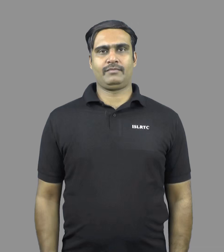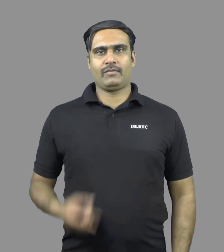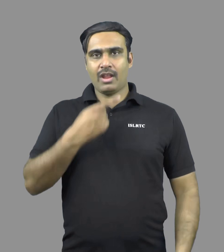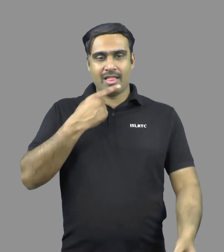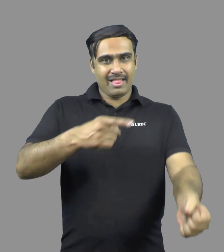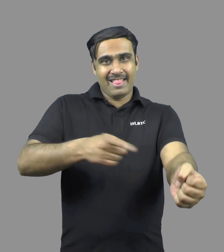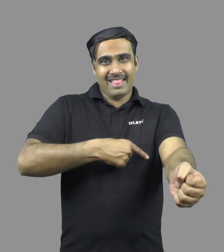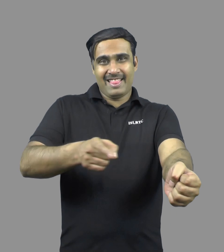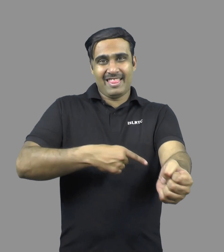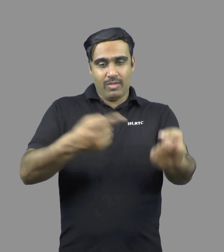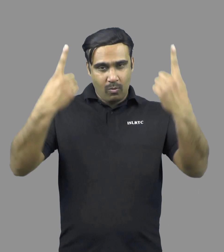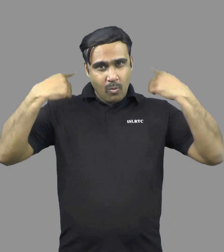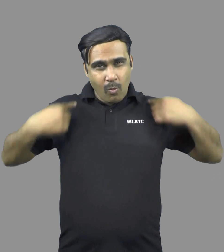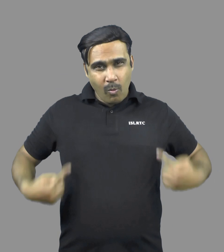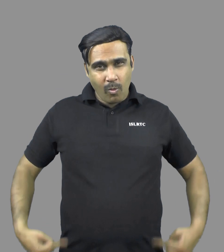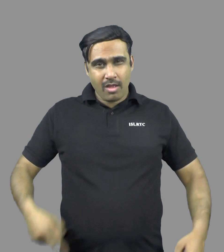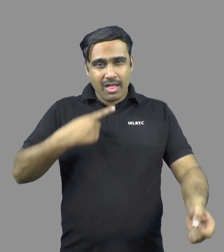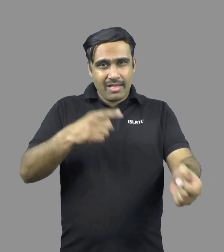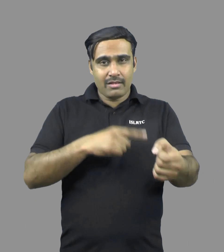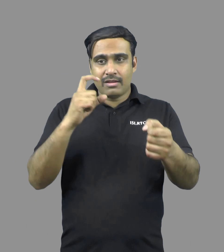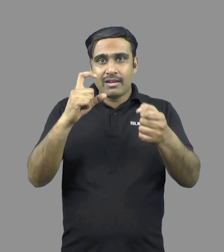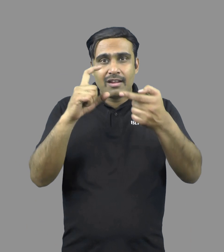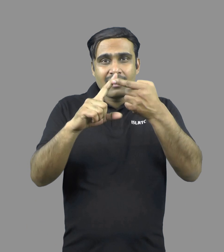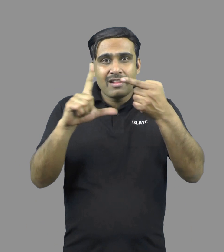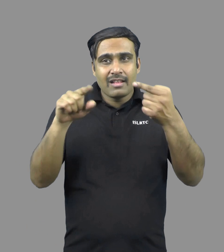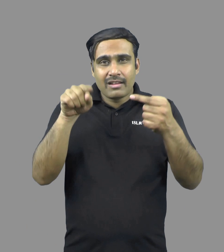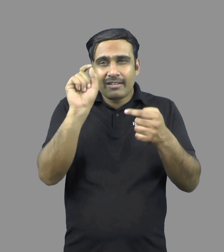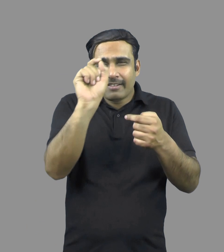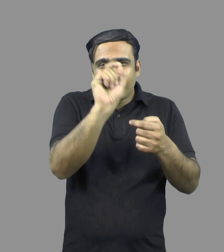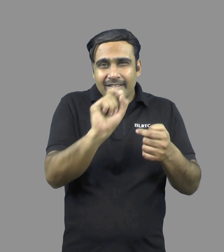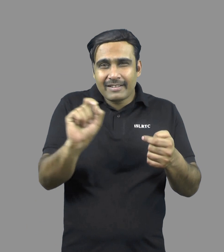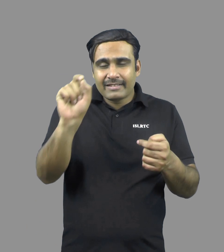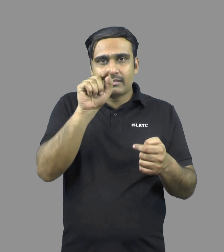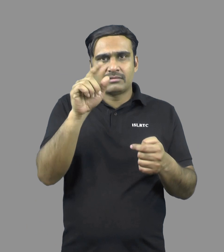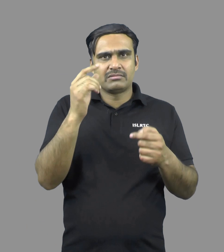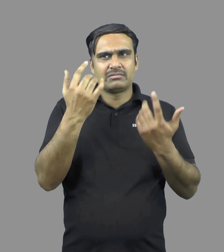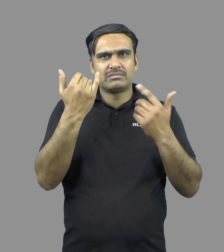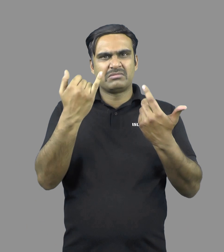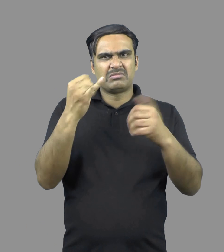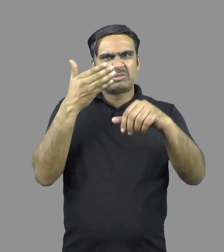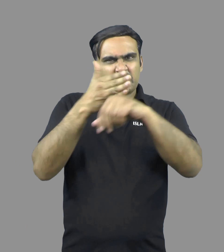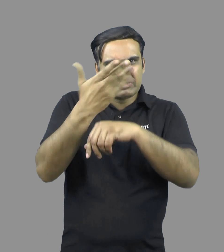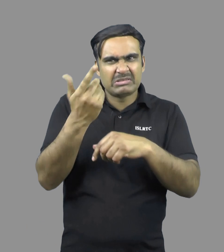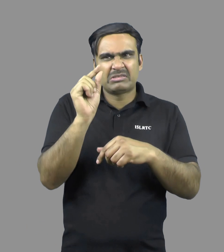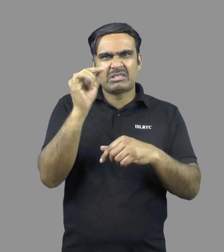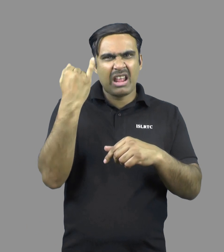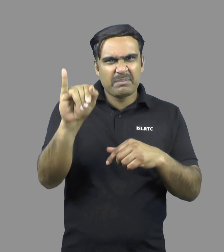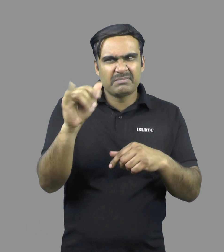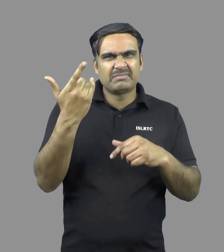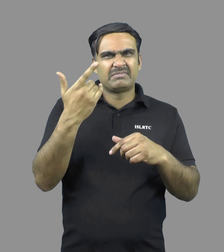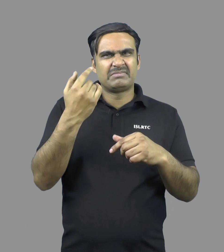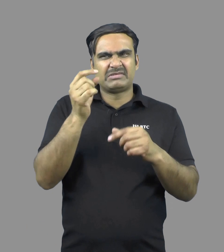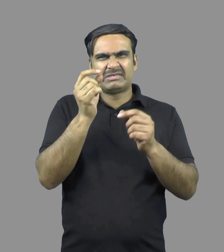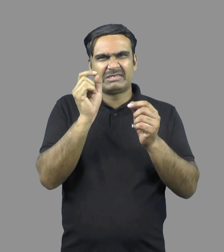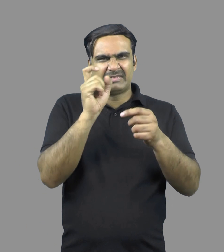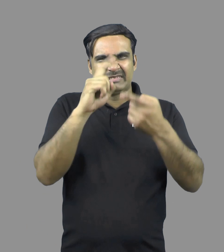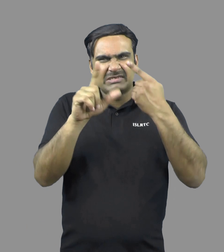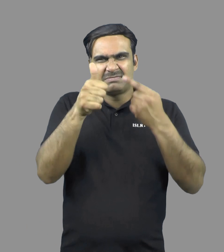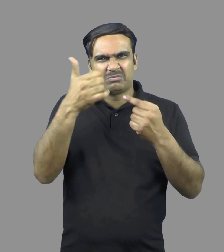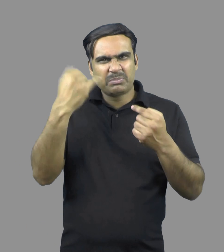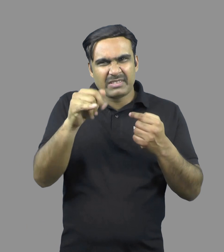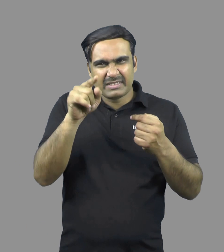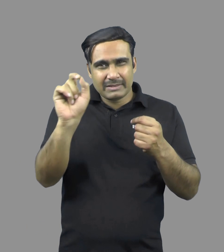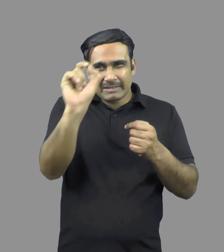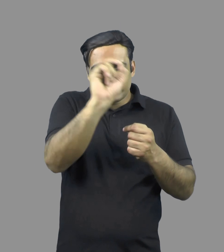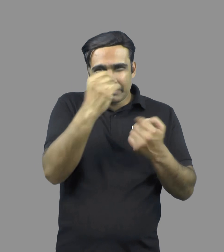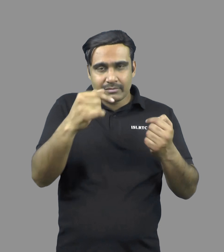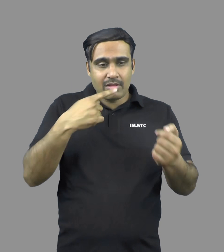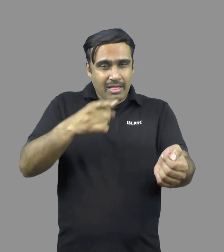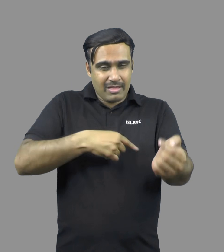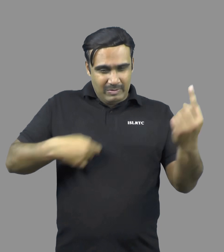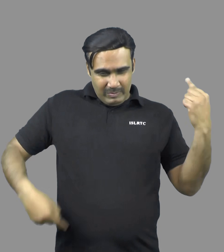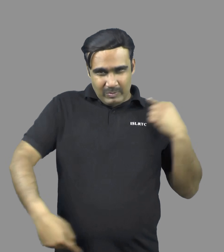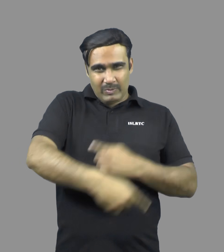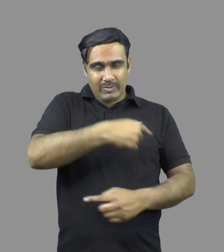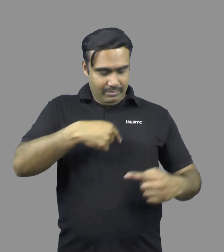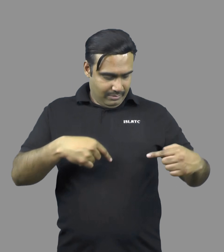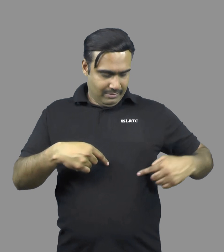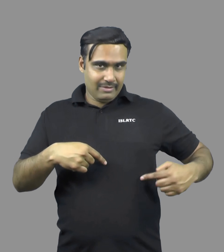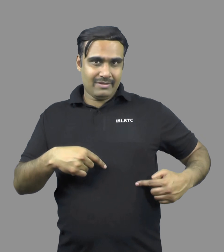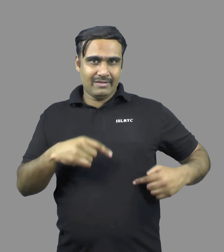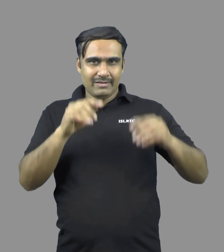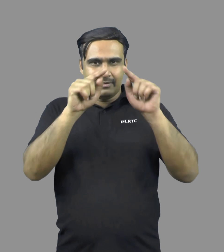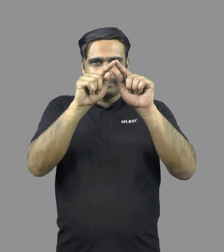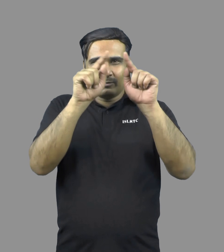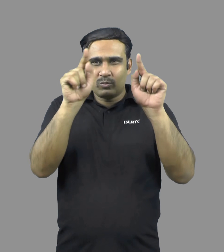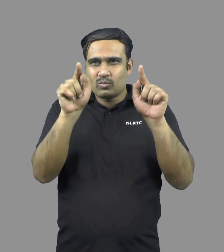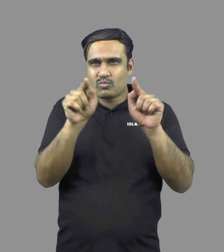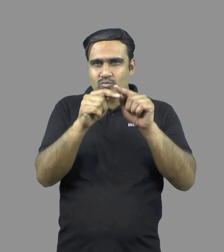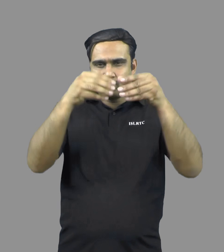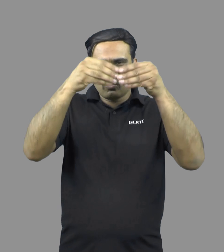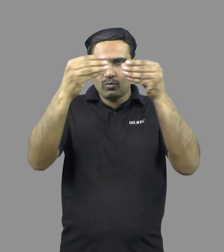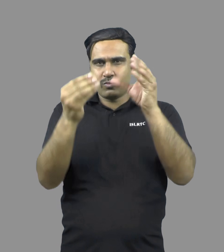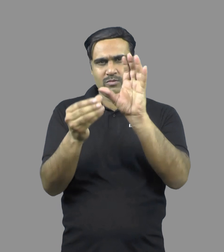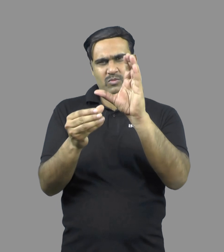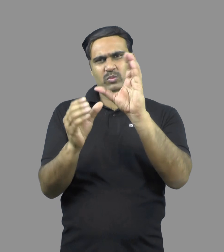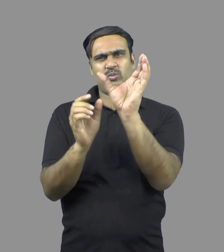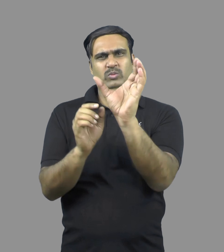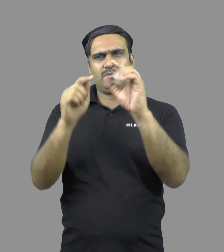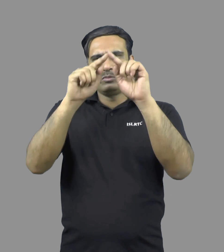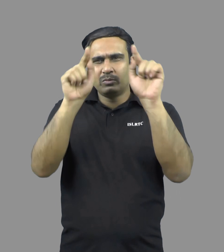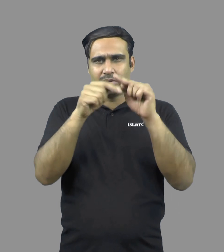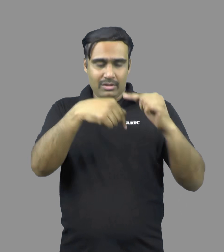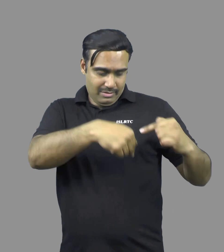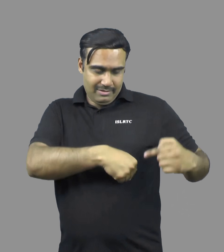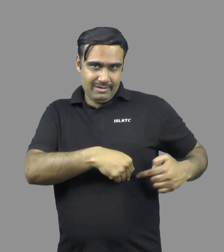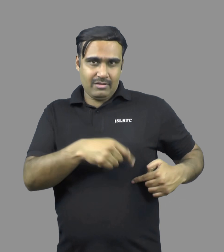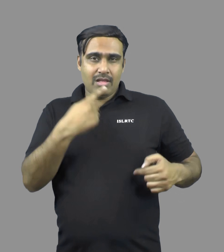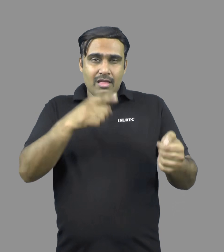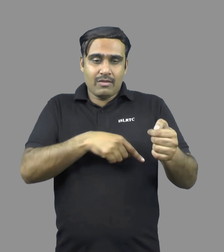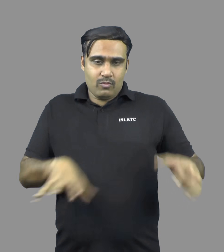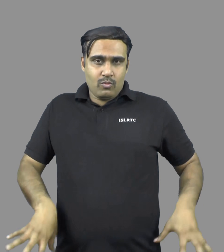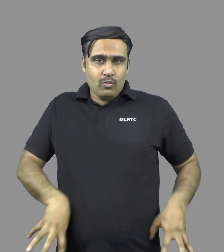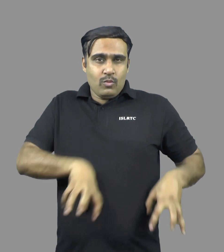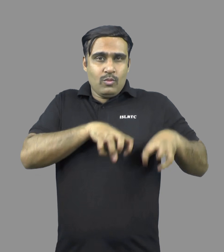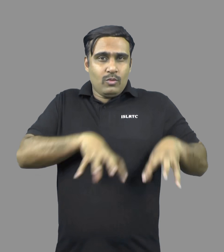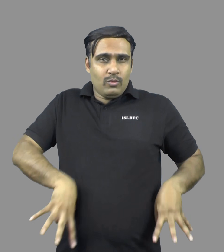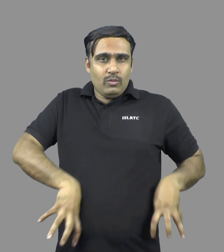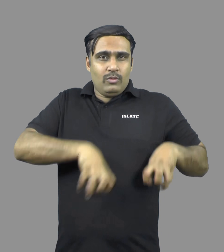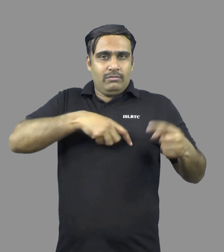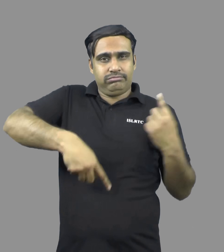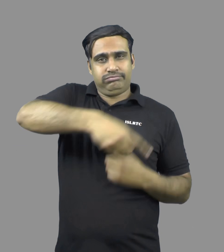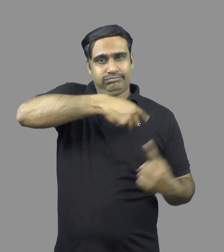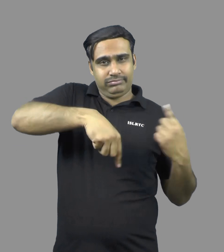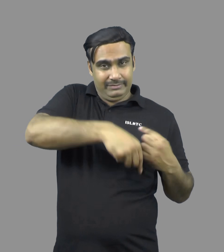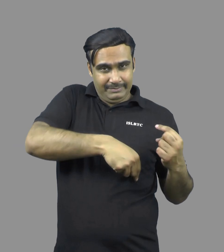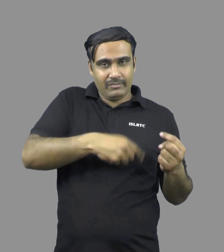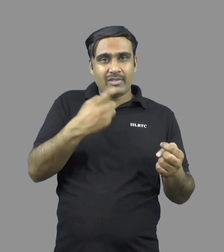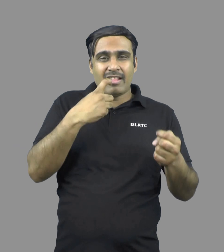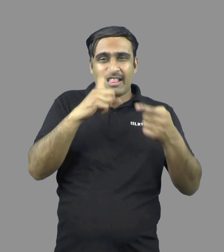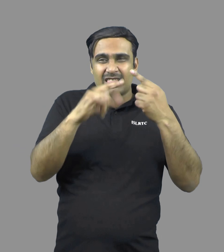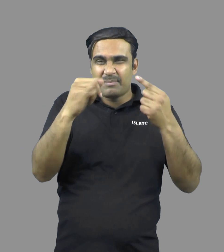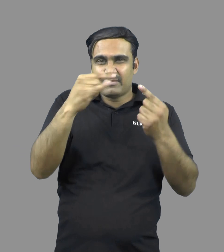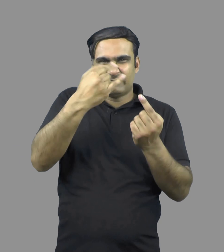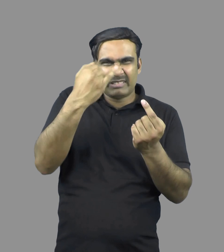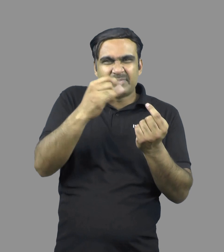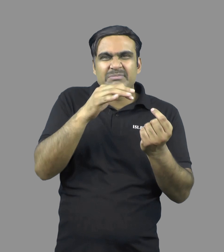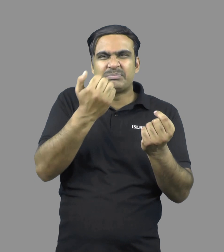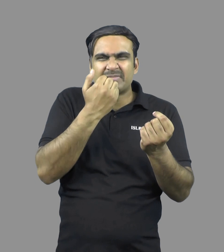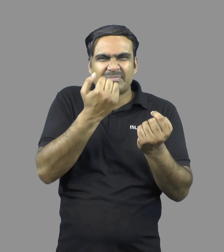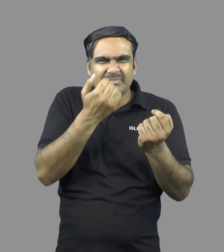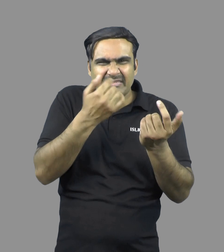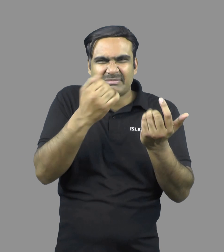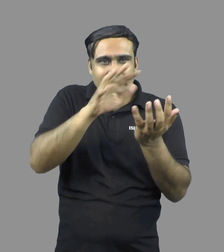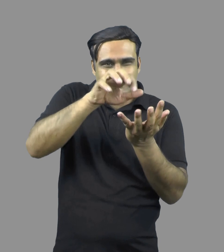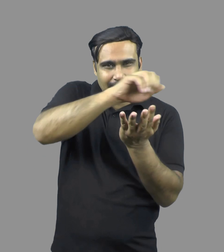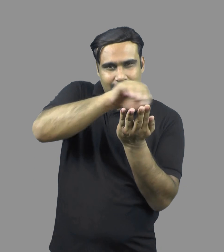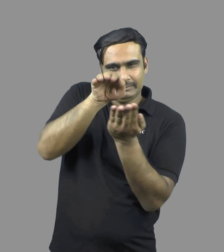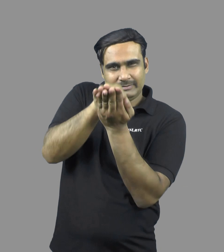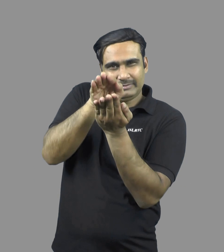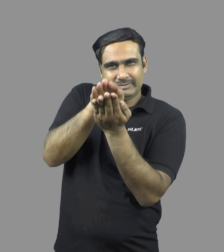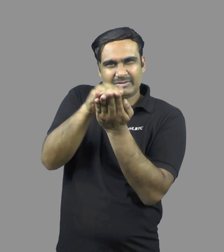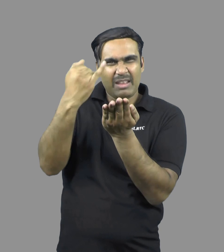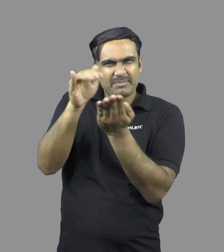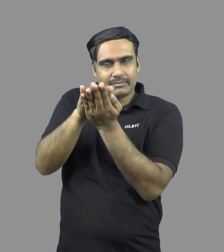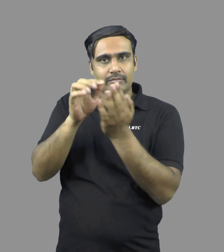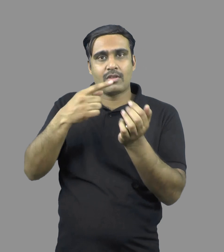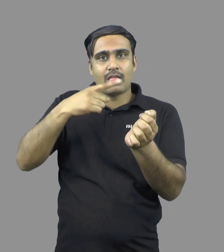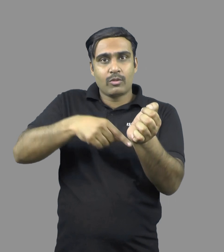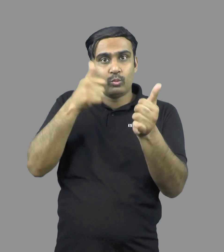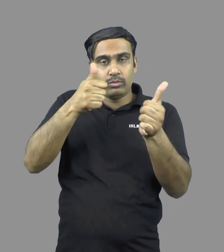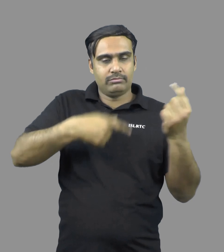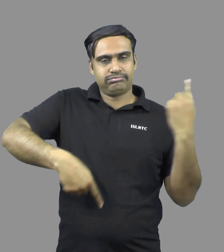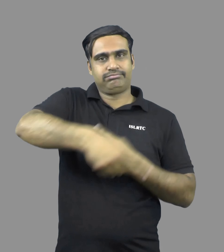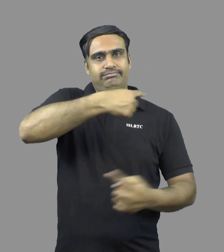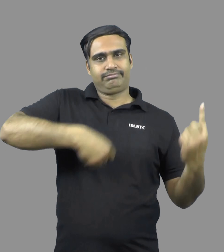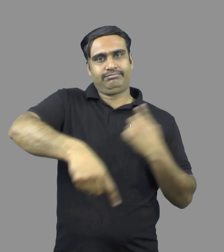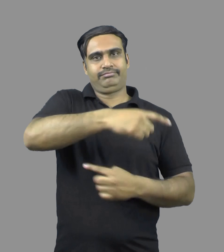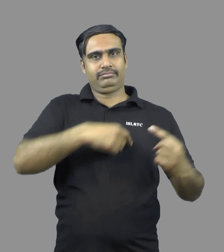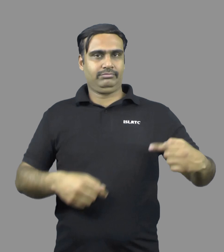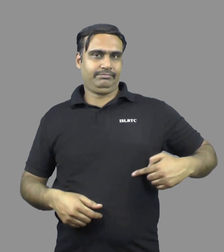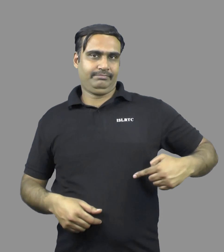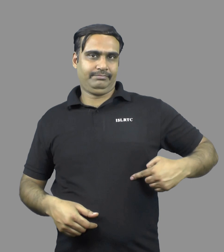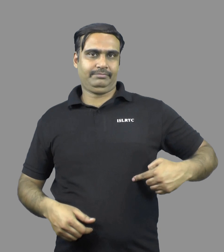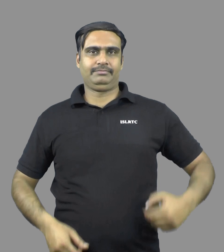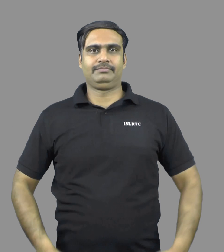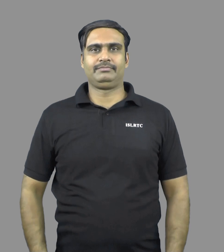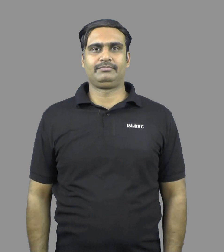Spleen